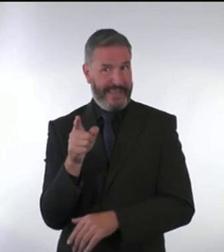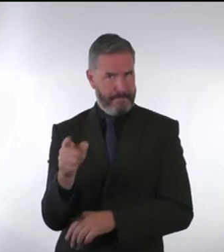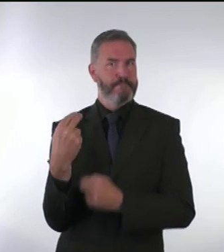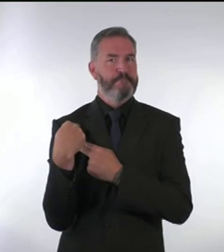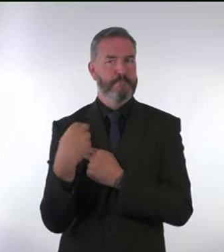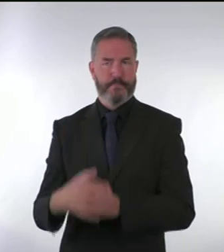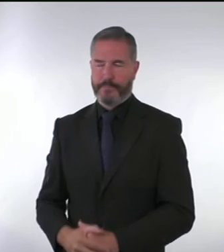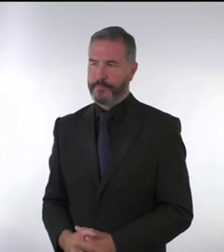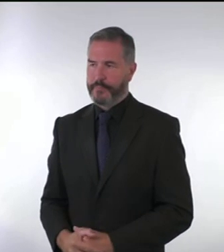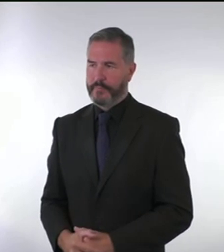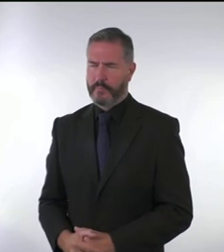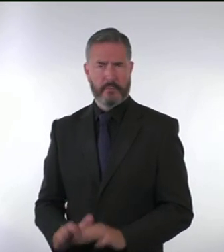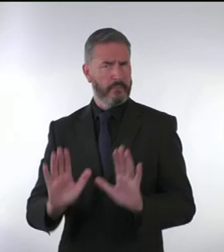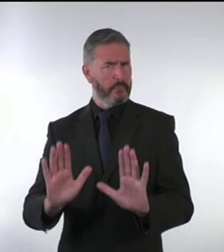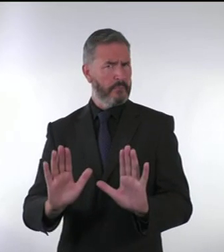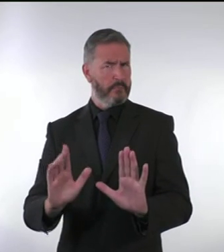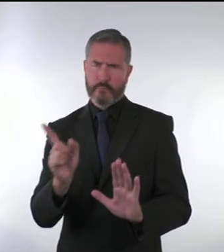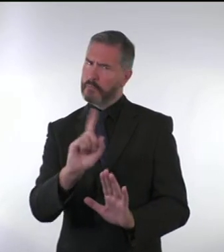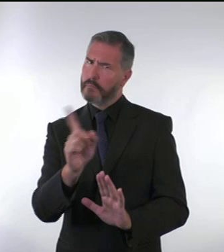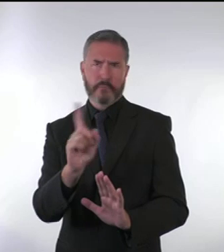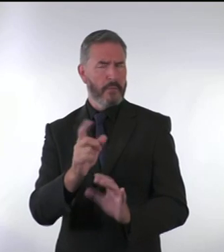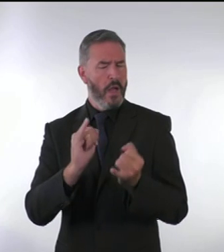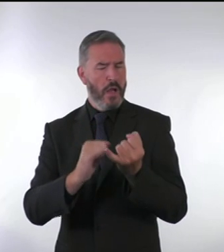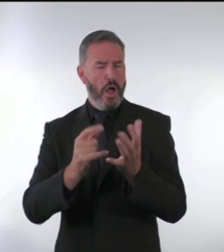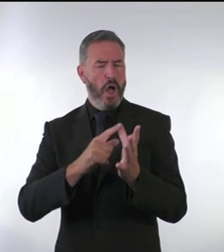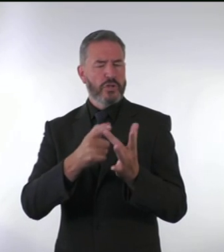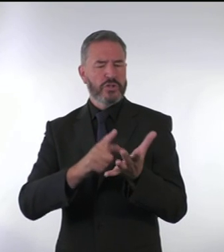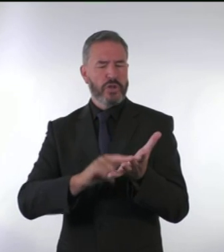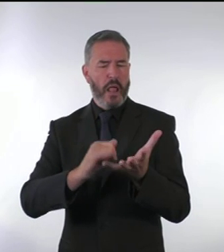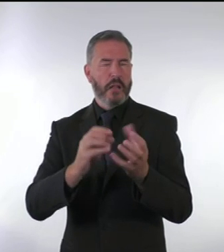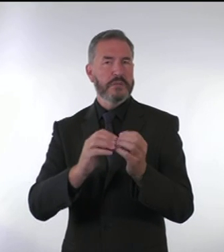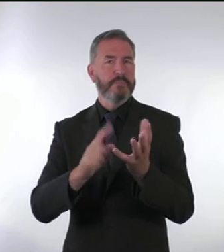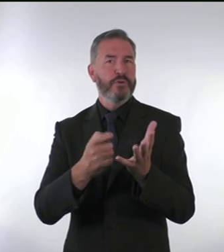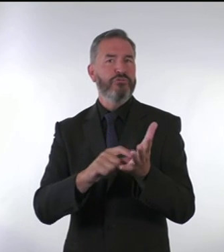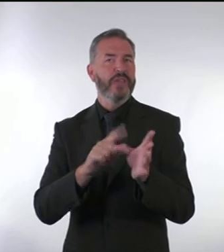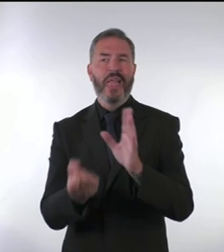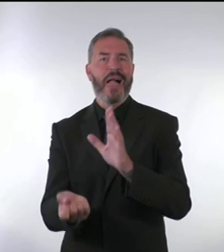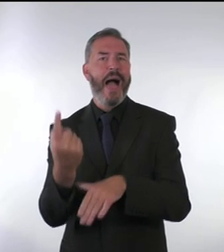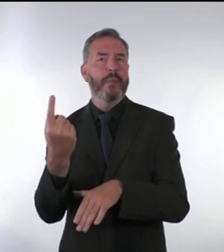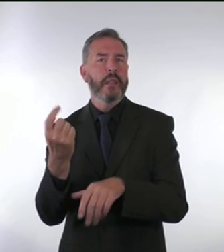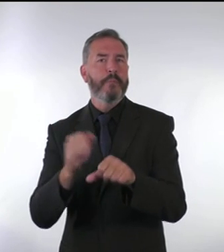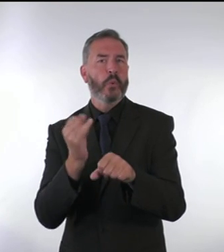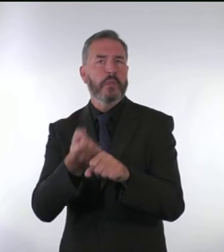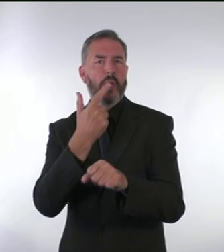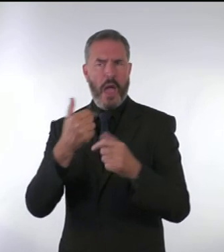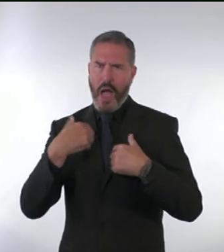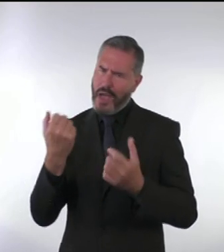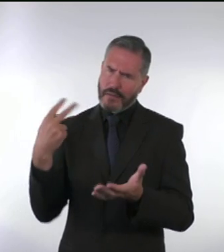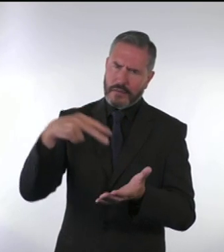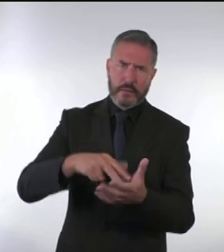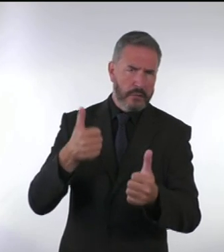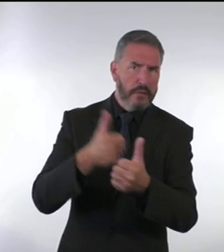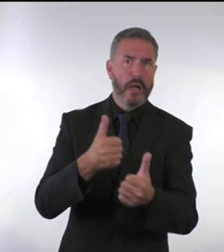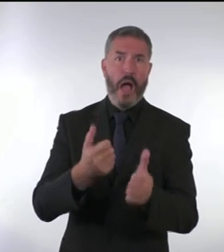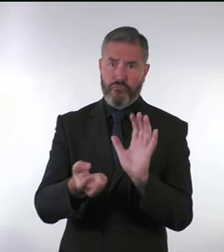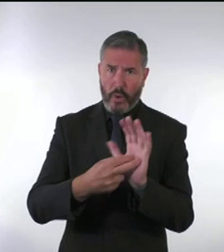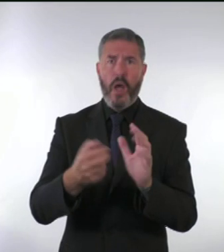I stood up and condemned what happened in Salisbury, and I supported the then Prime Minister on record.